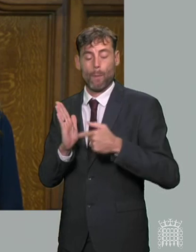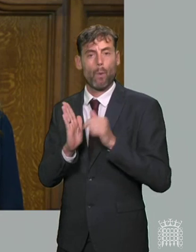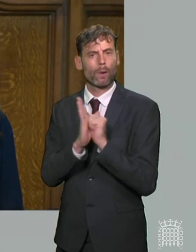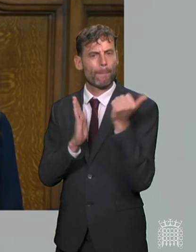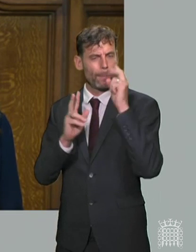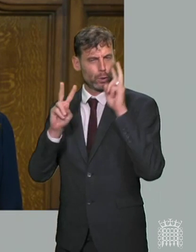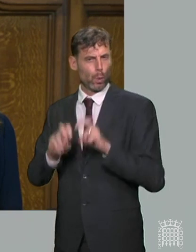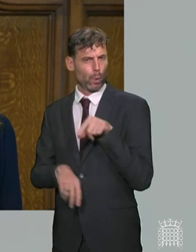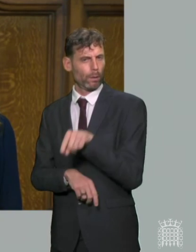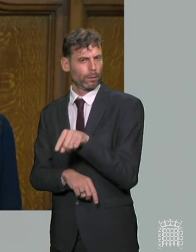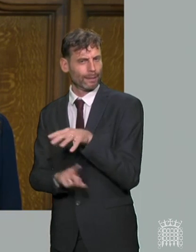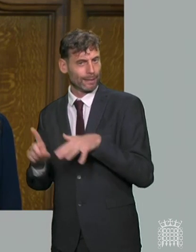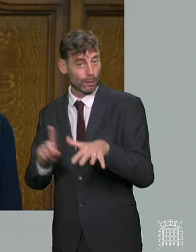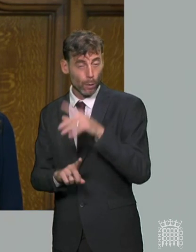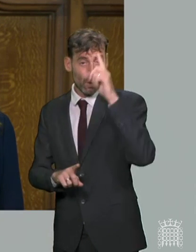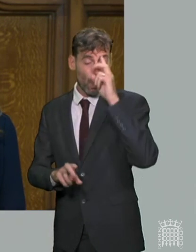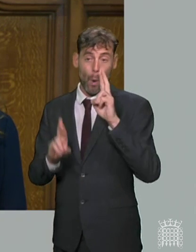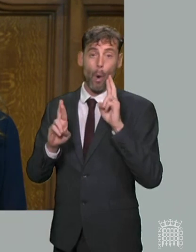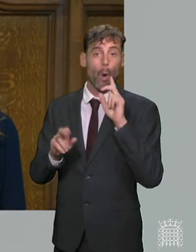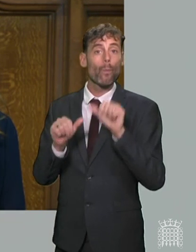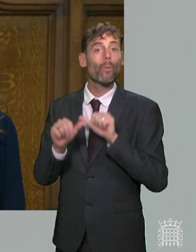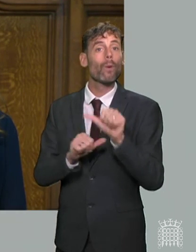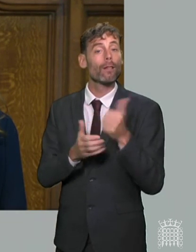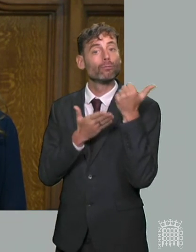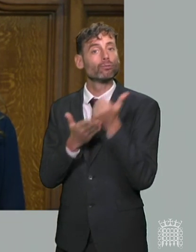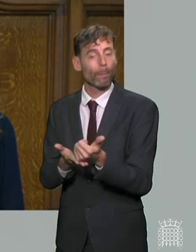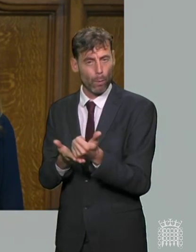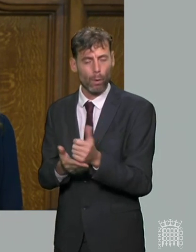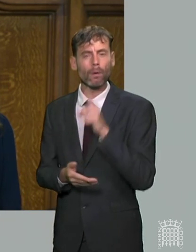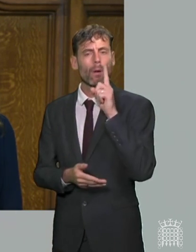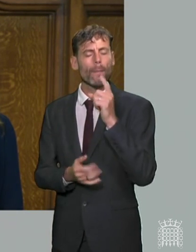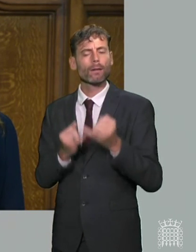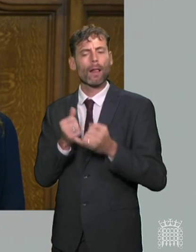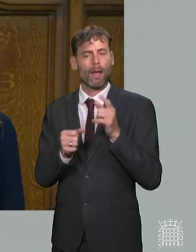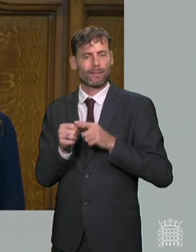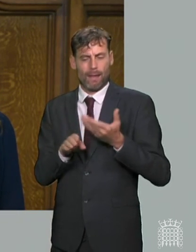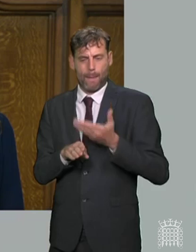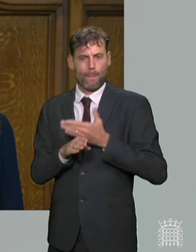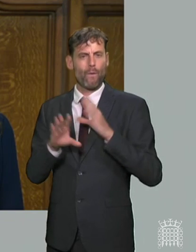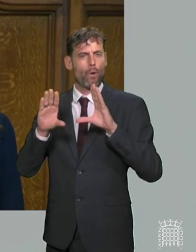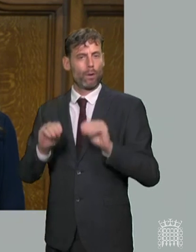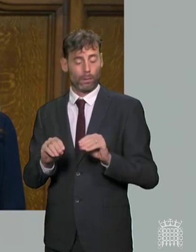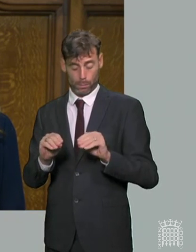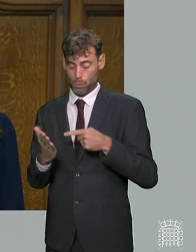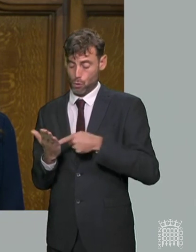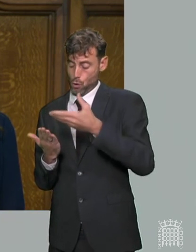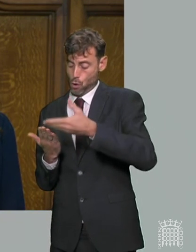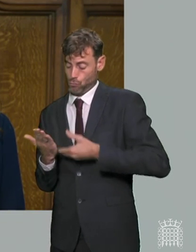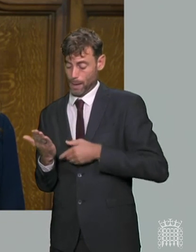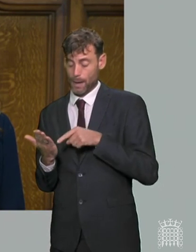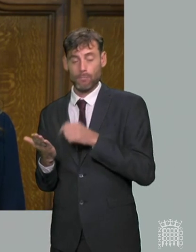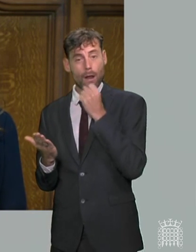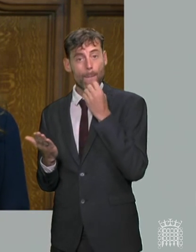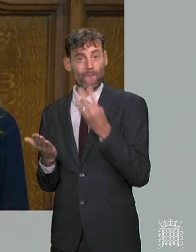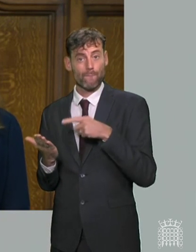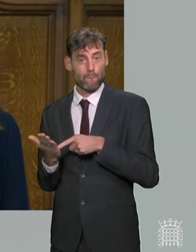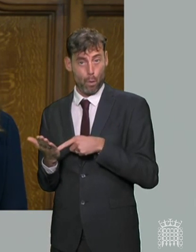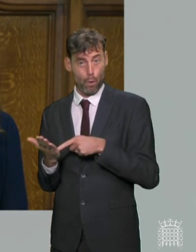However, on the last day before the summer recess, a written ministerial statement indicated that recommendation 4 of that report would not be actioned.